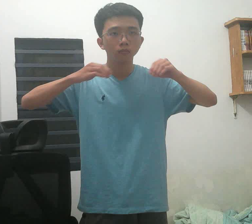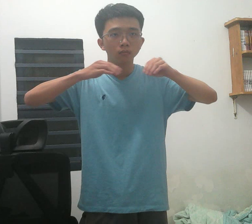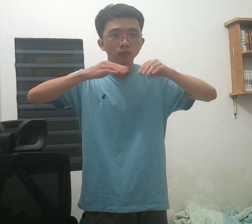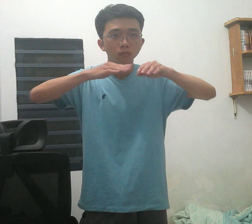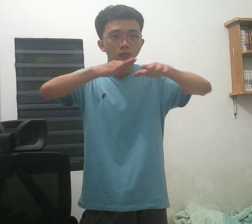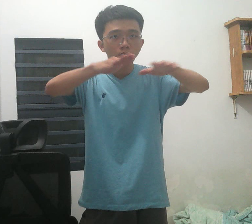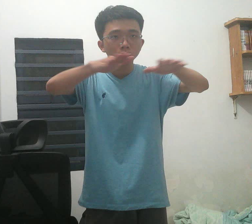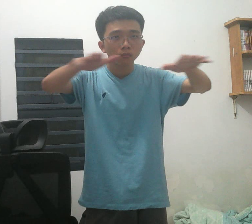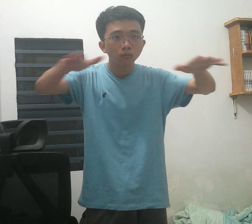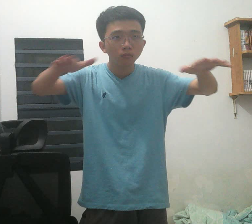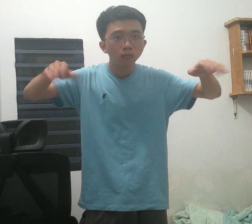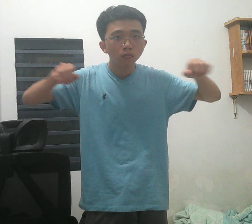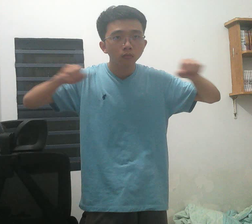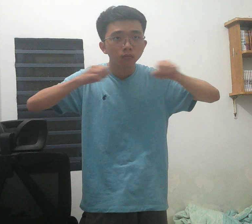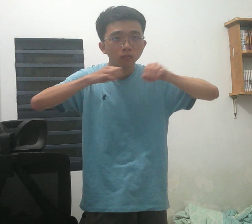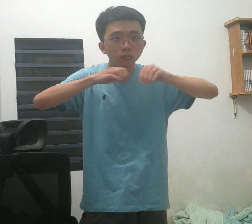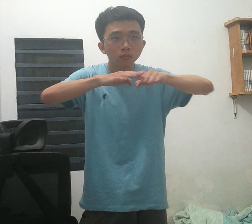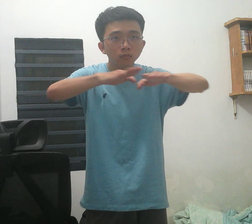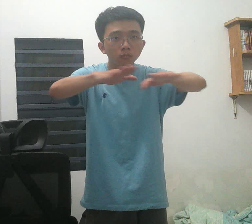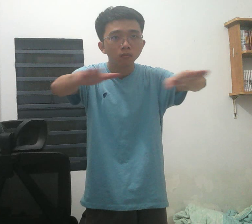boi